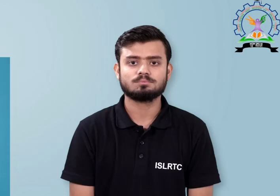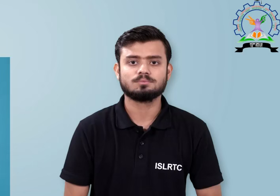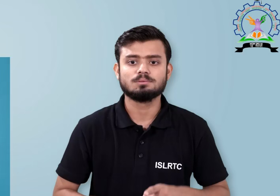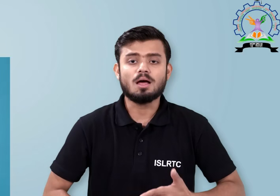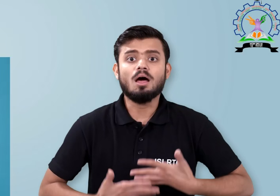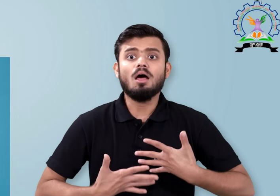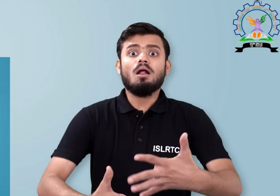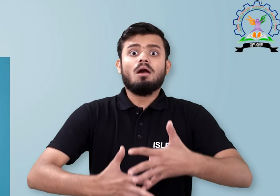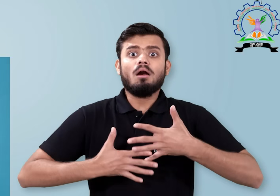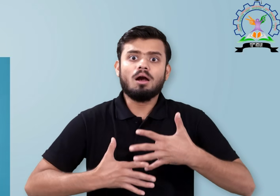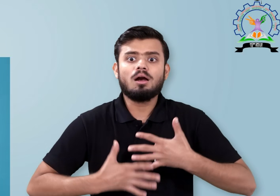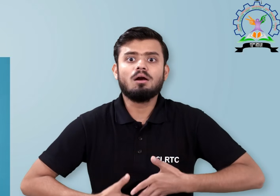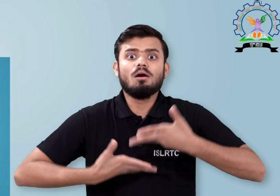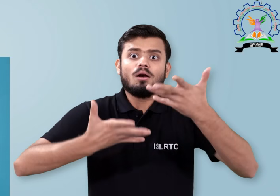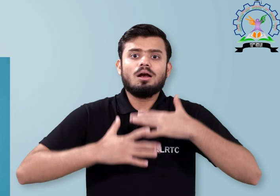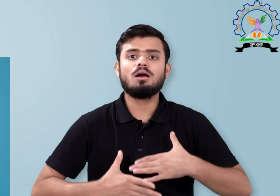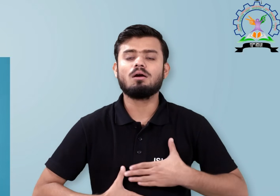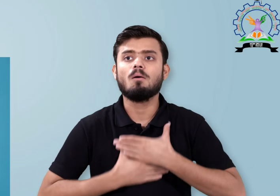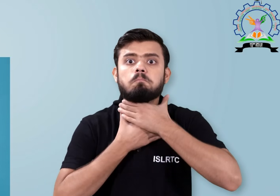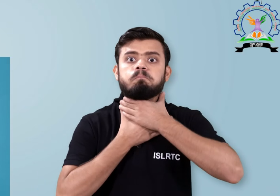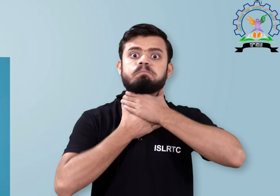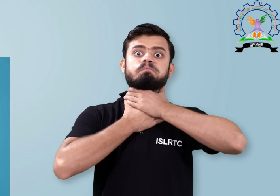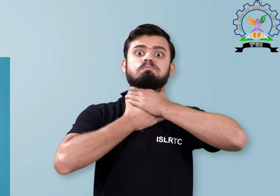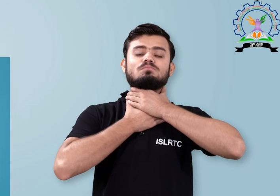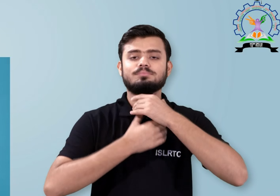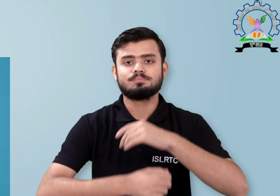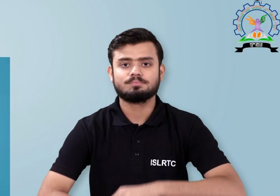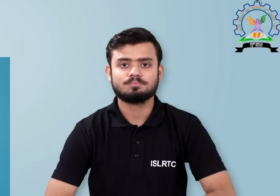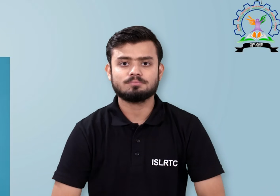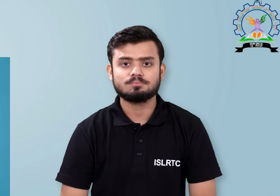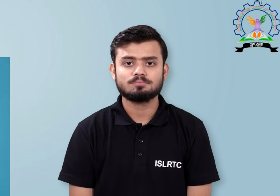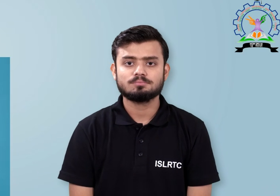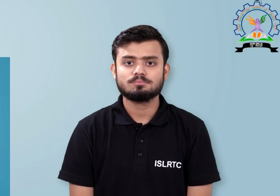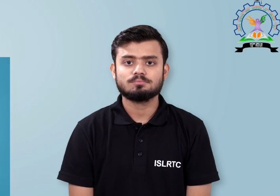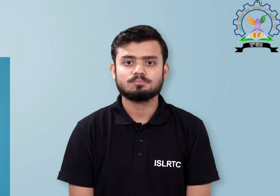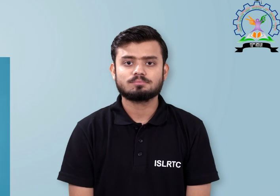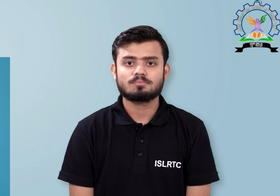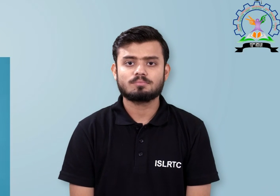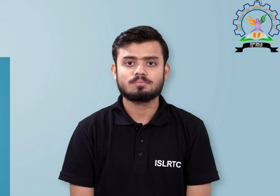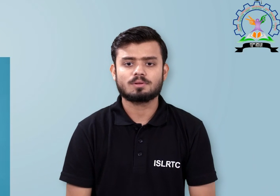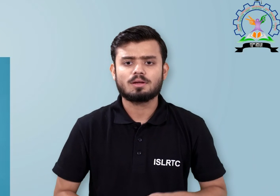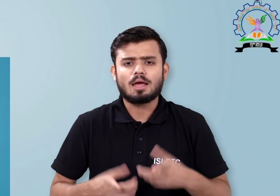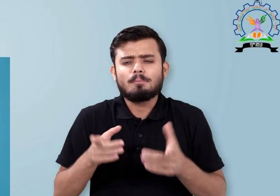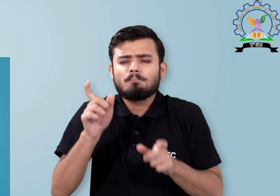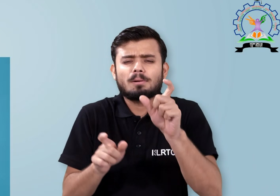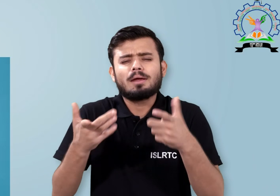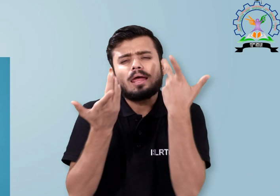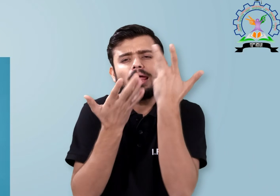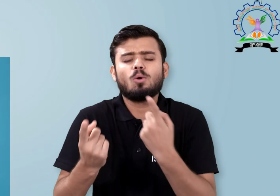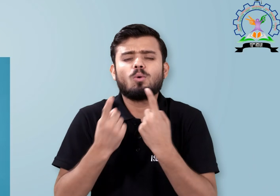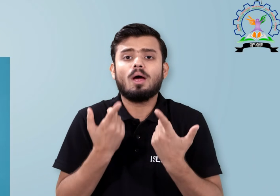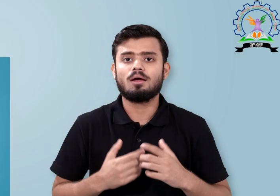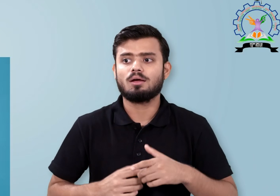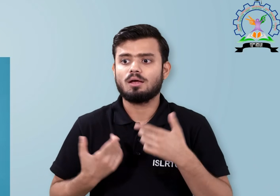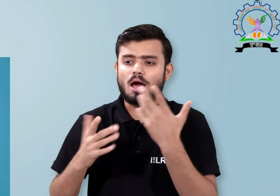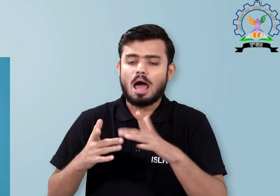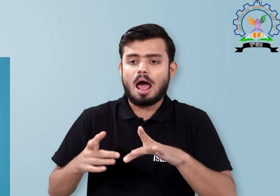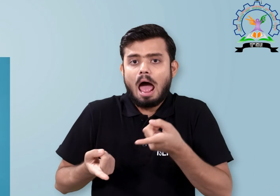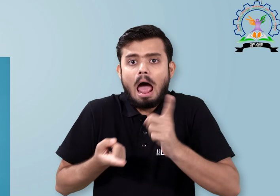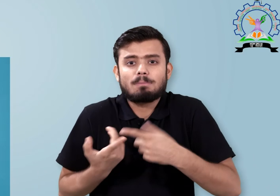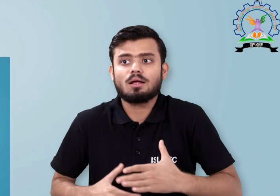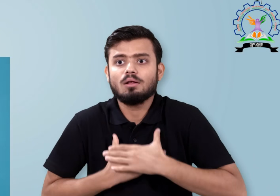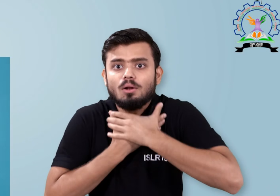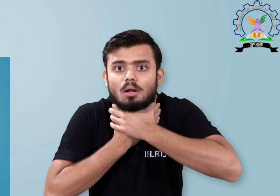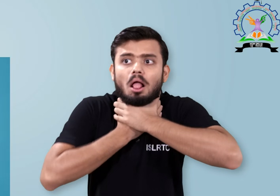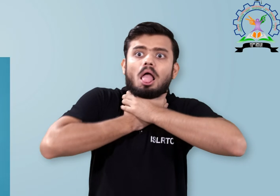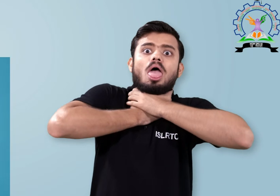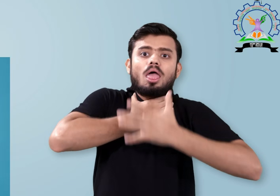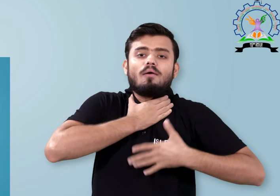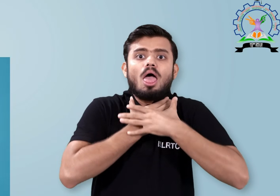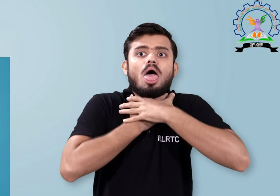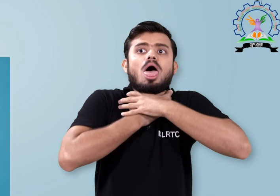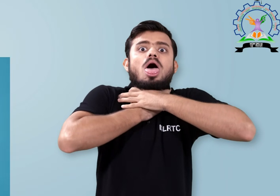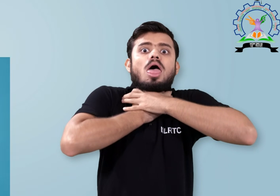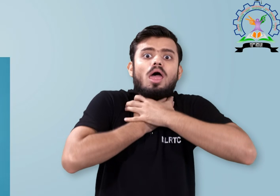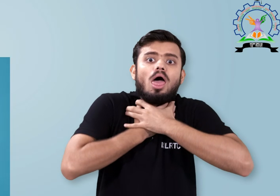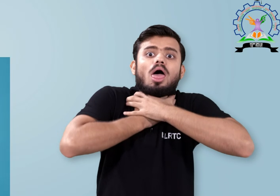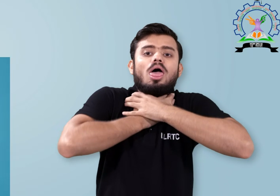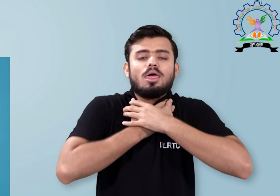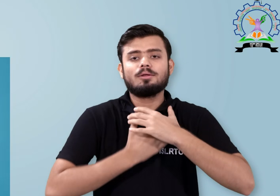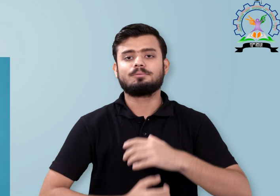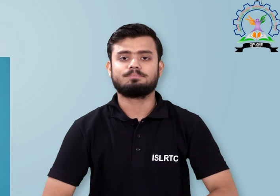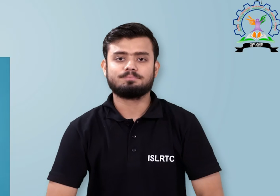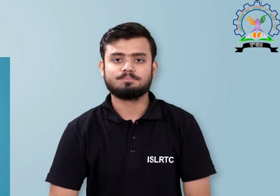Choke To have severe difficulty in breathing because of a constricted or obstructed throat or a lack of air.